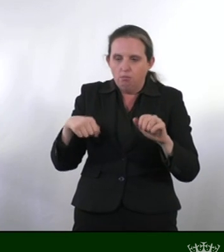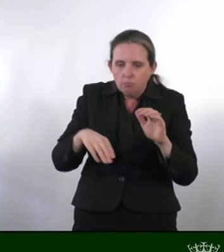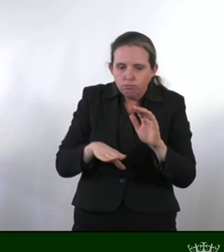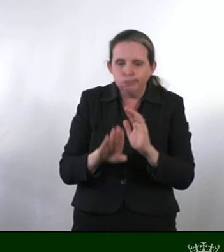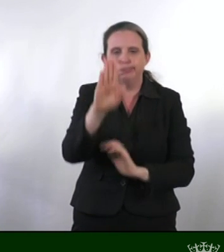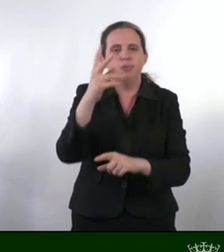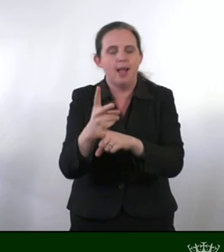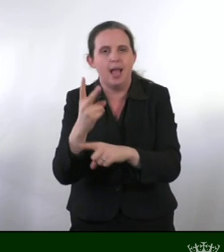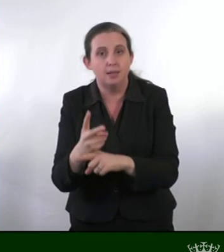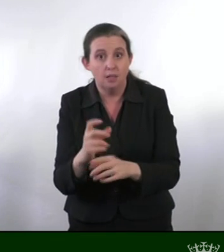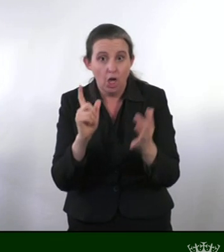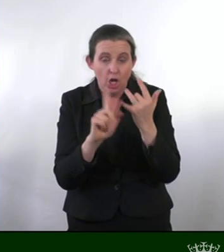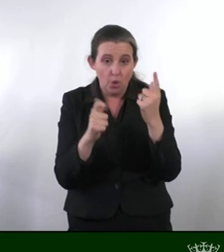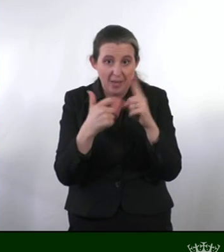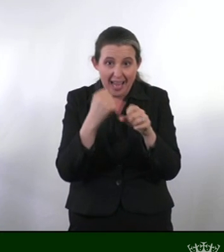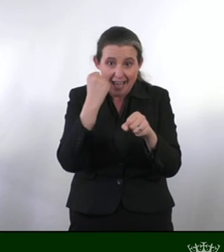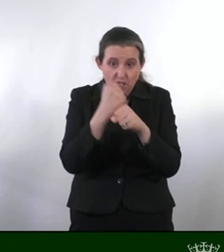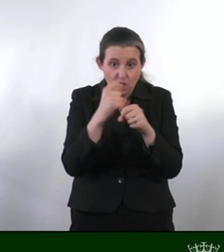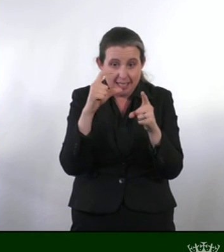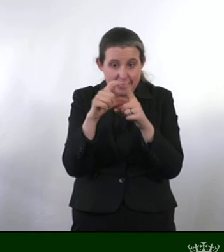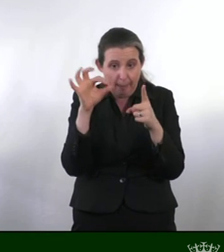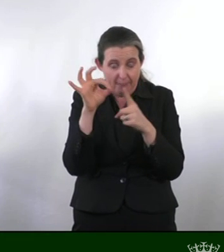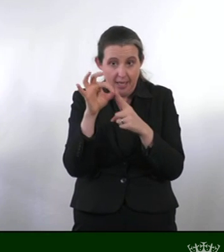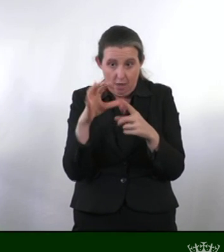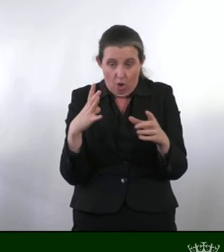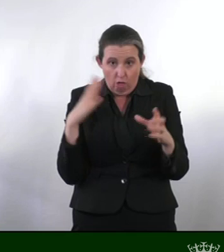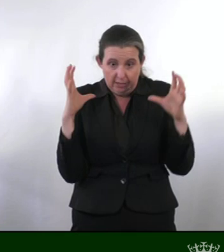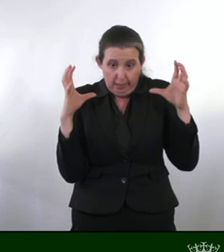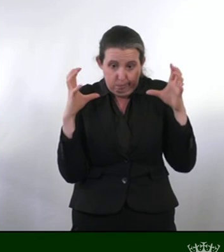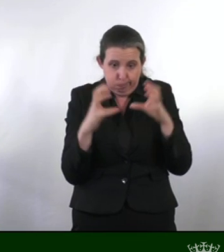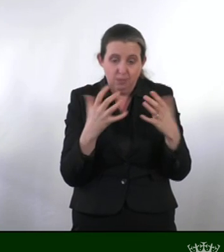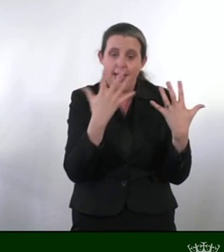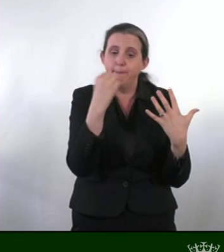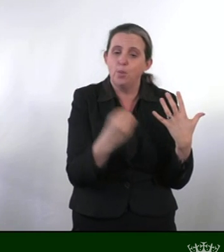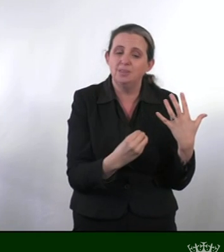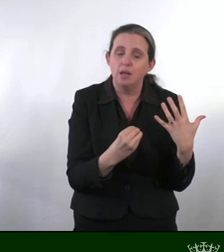The UK’s GDP is 10% smaller now than it was at the end of last year.